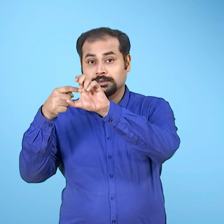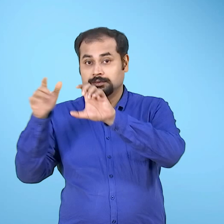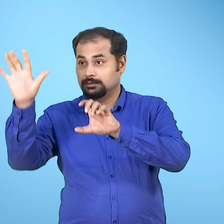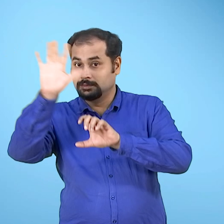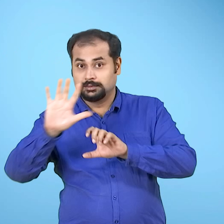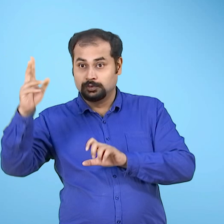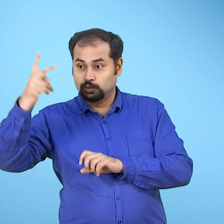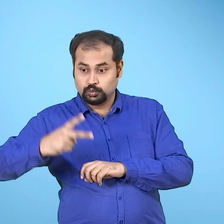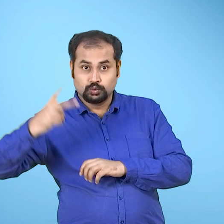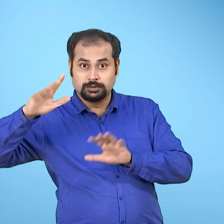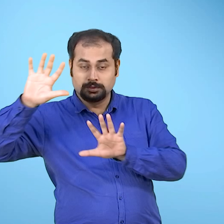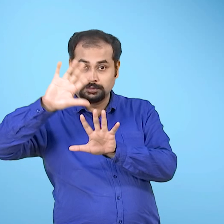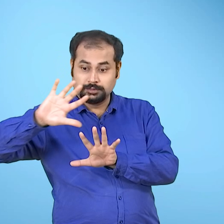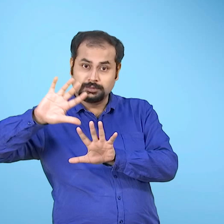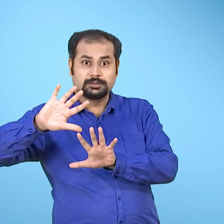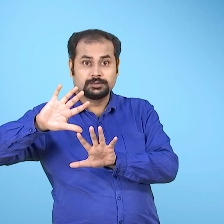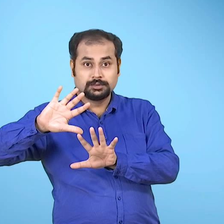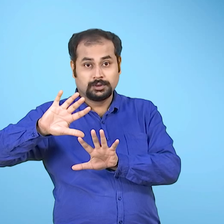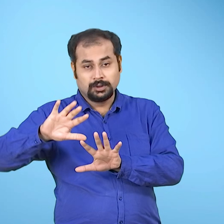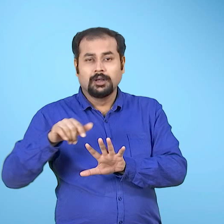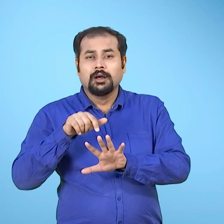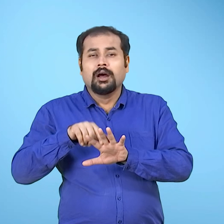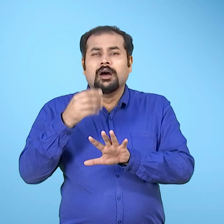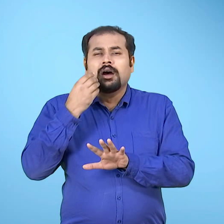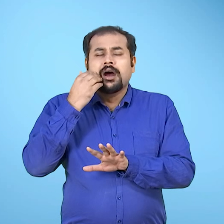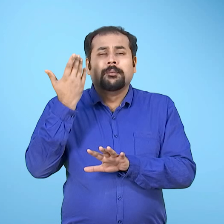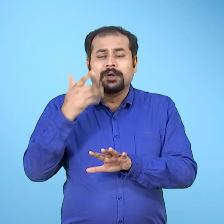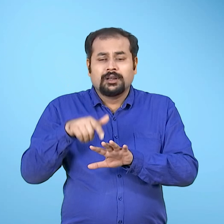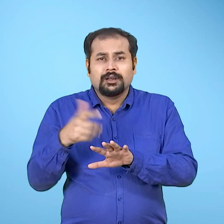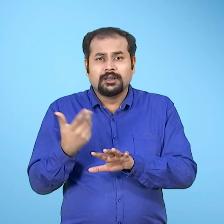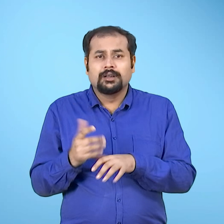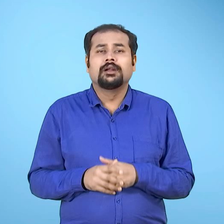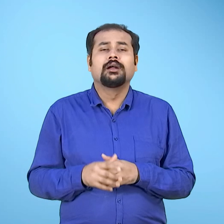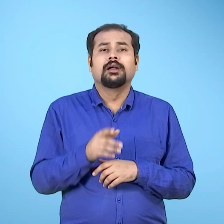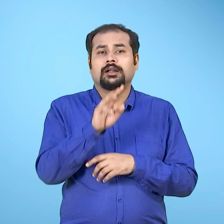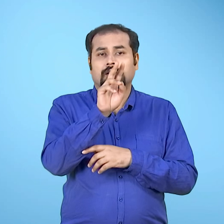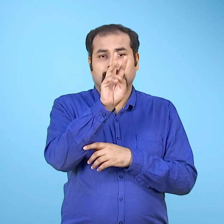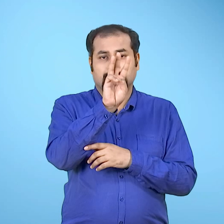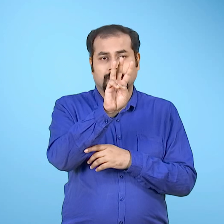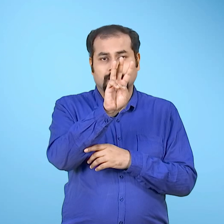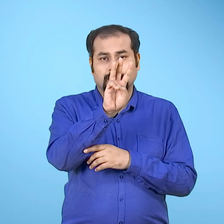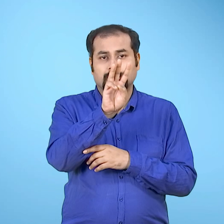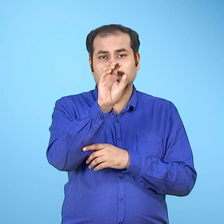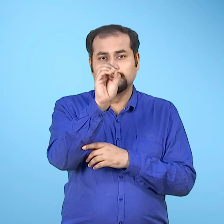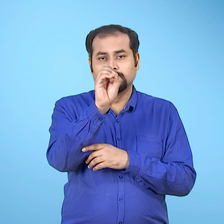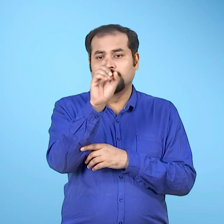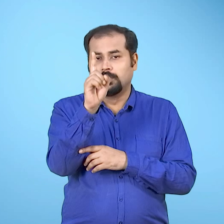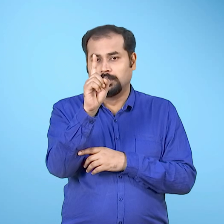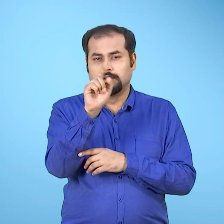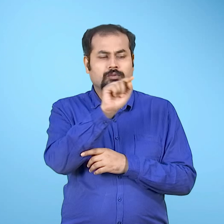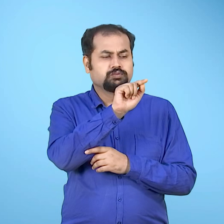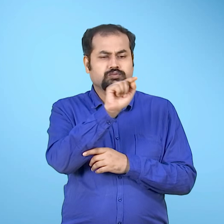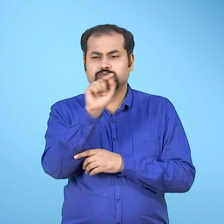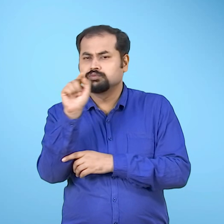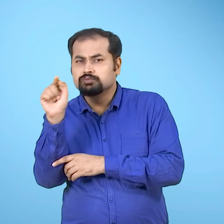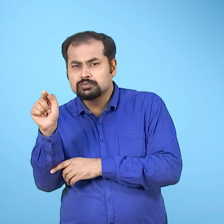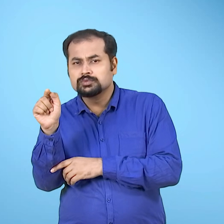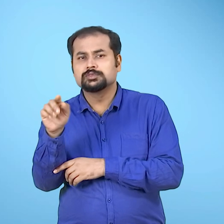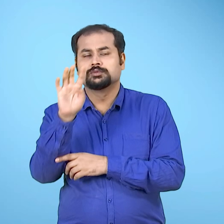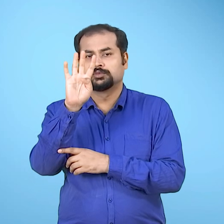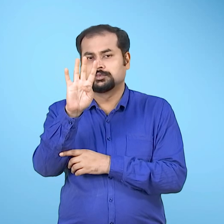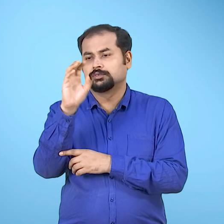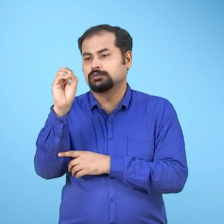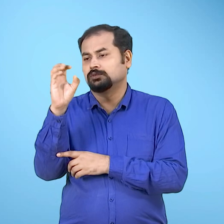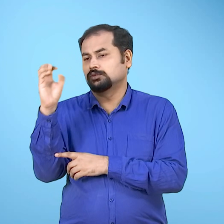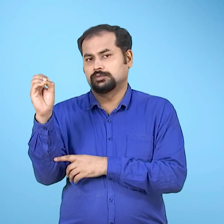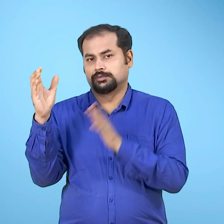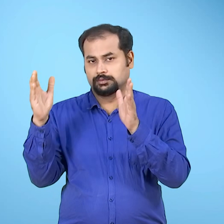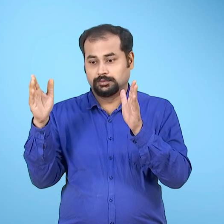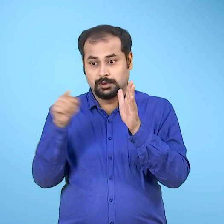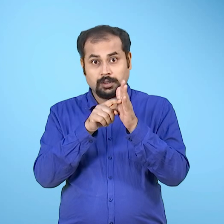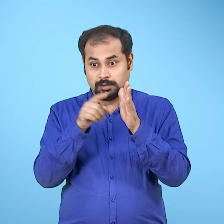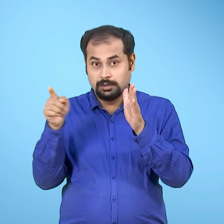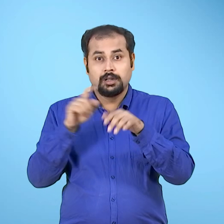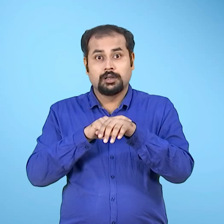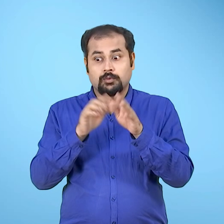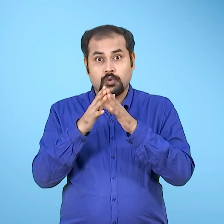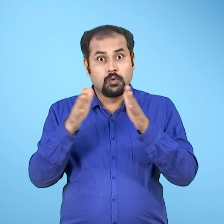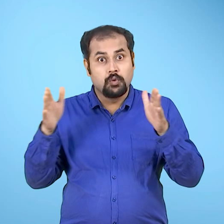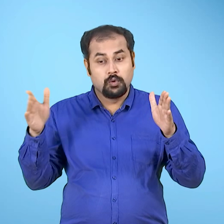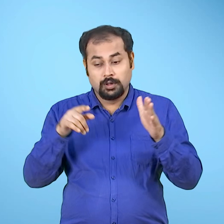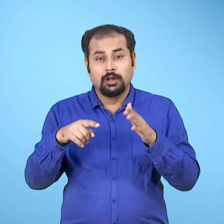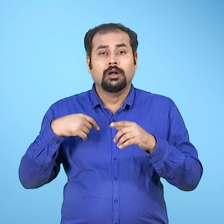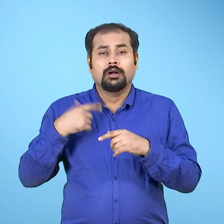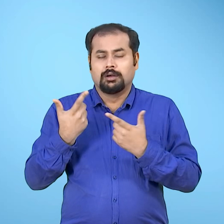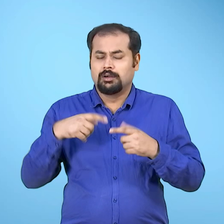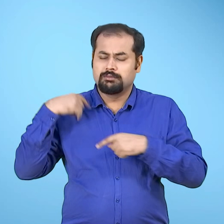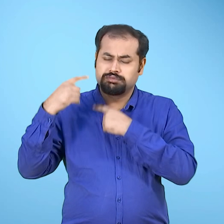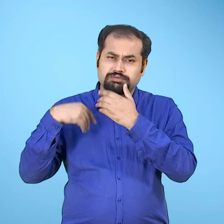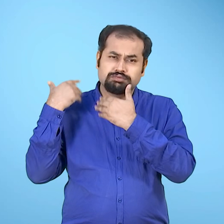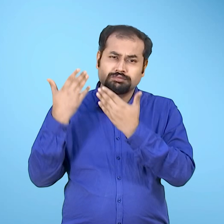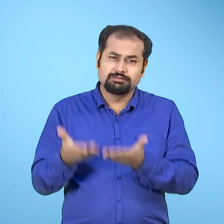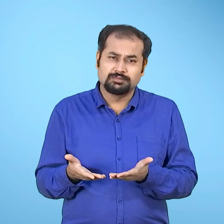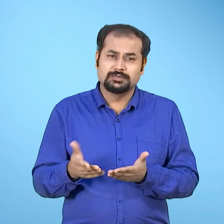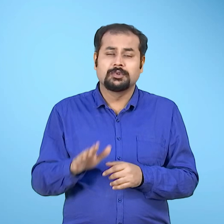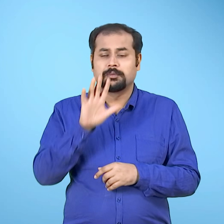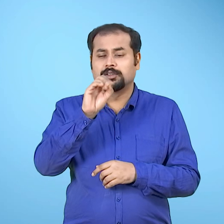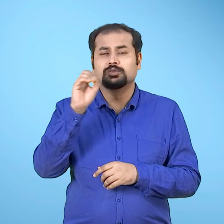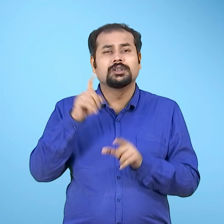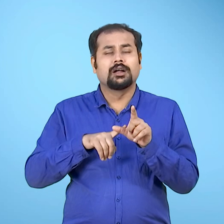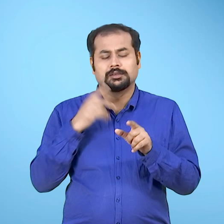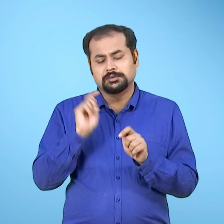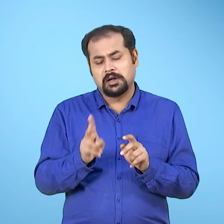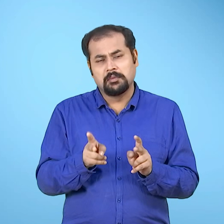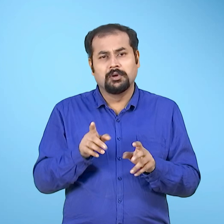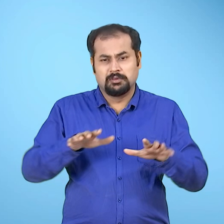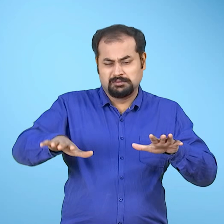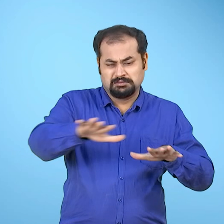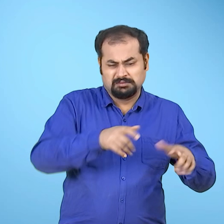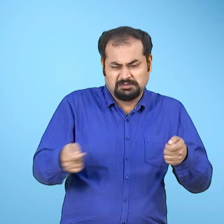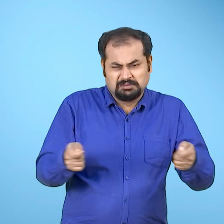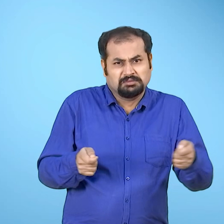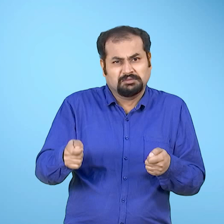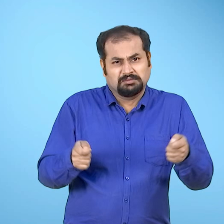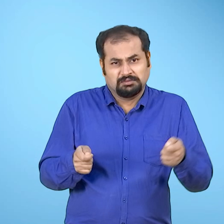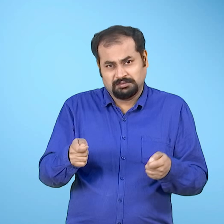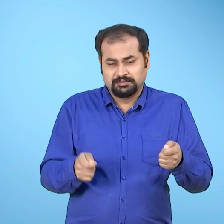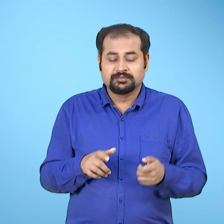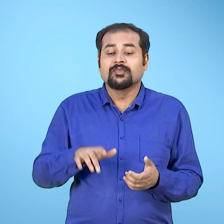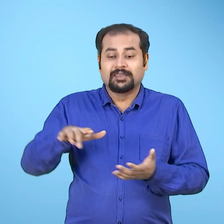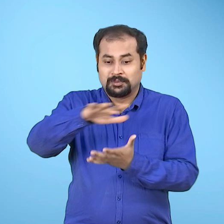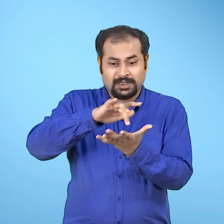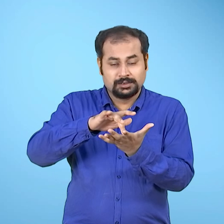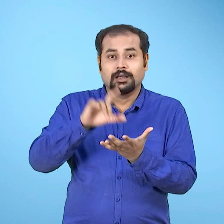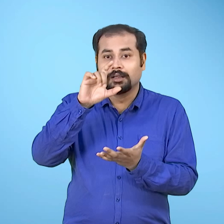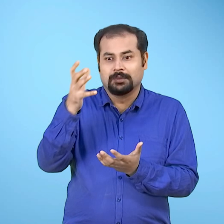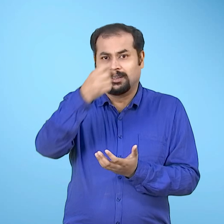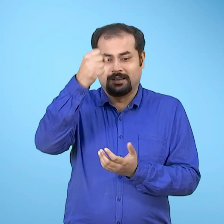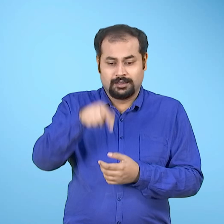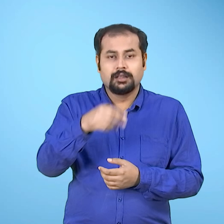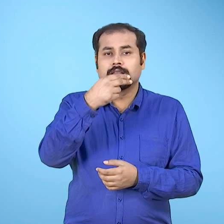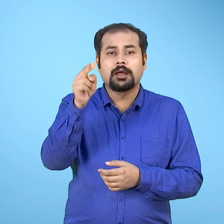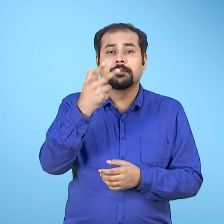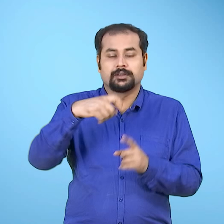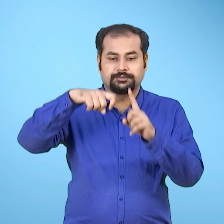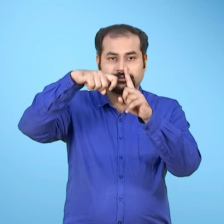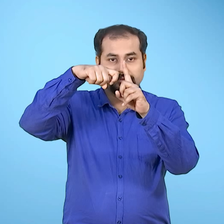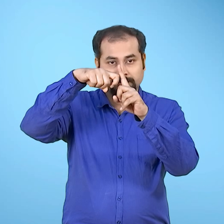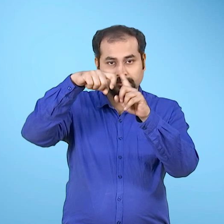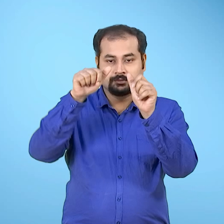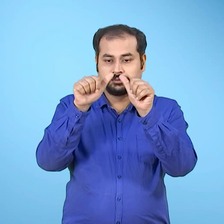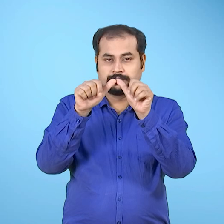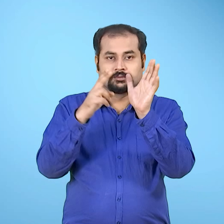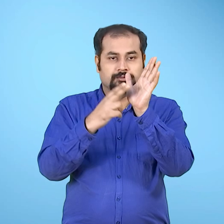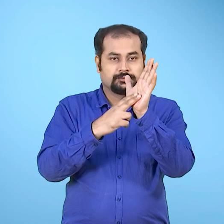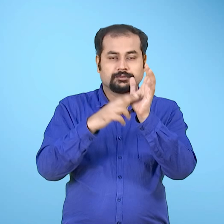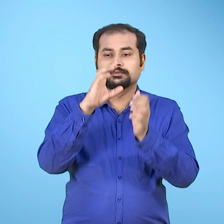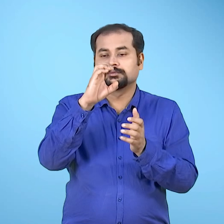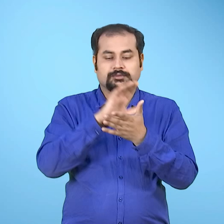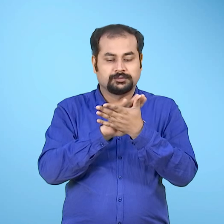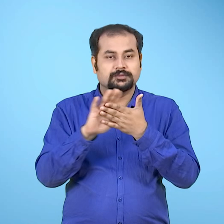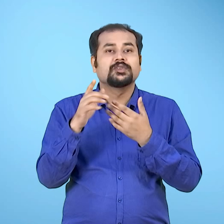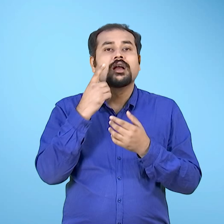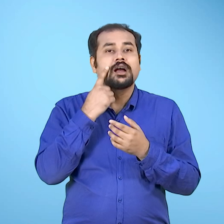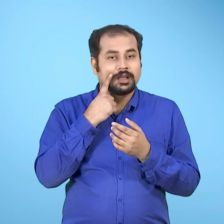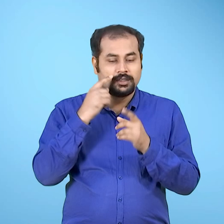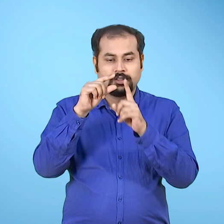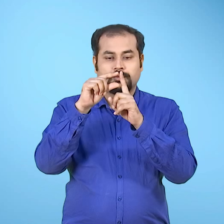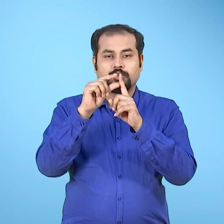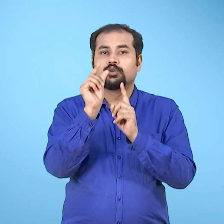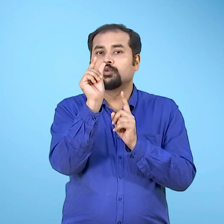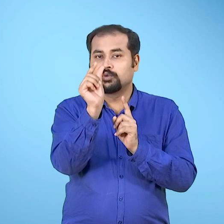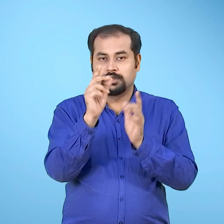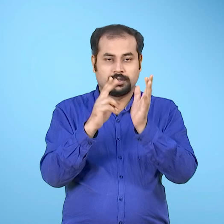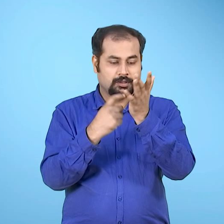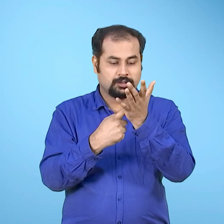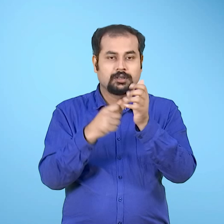for around 500 years. Their capital was Kanchipuram, and their kingdom spread from there